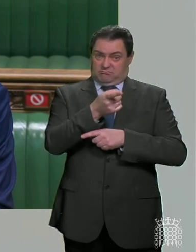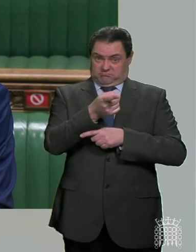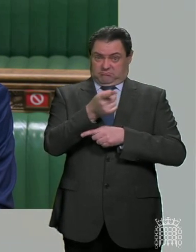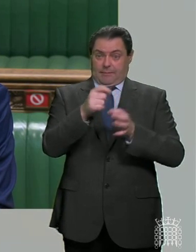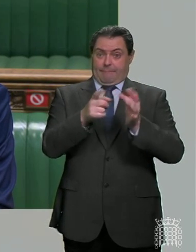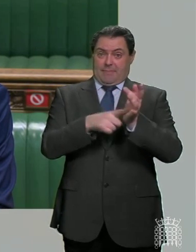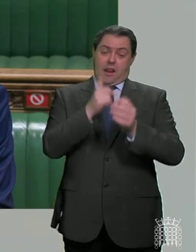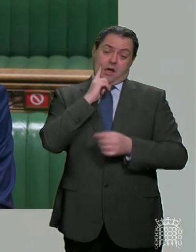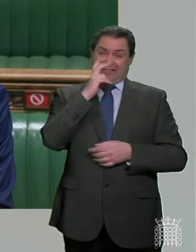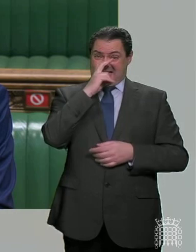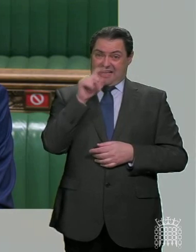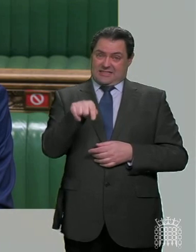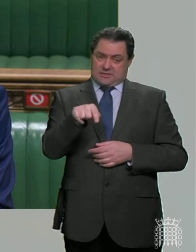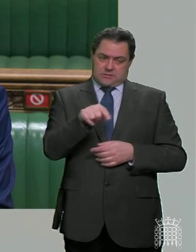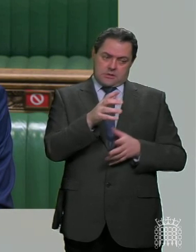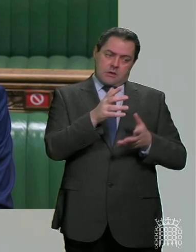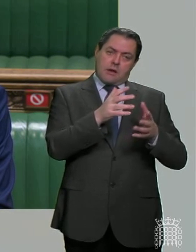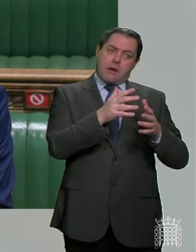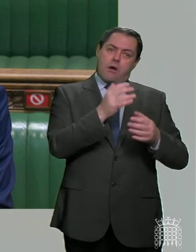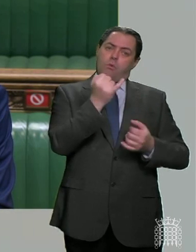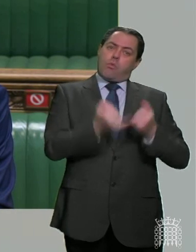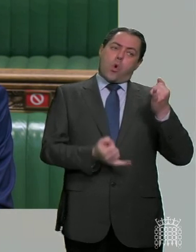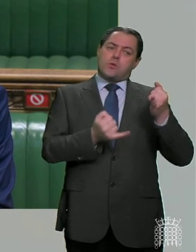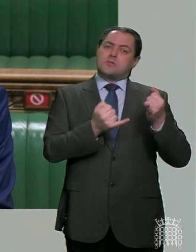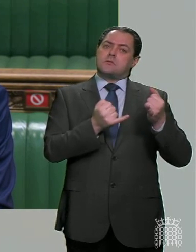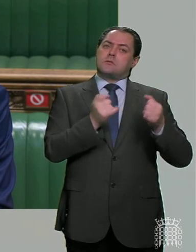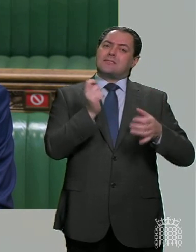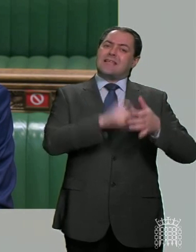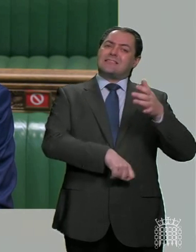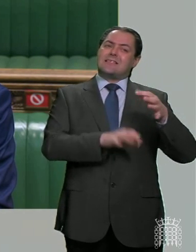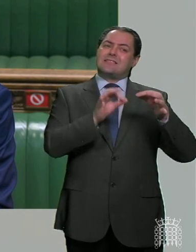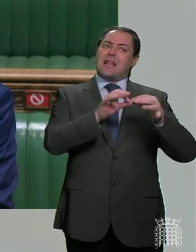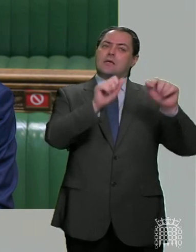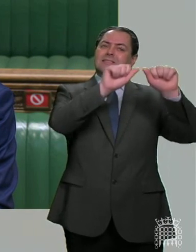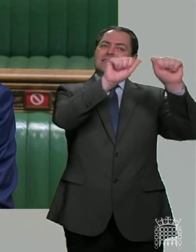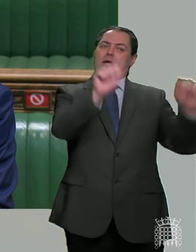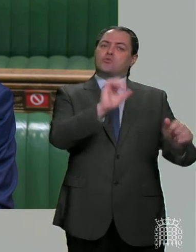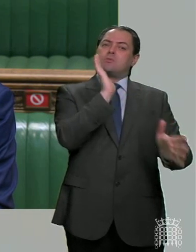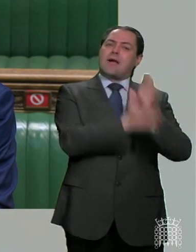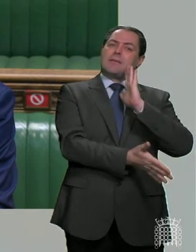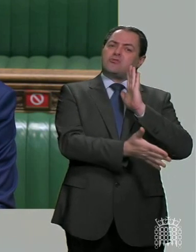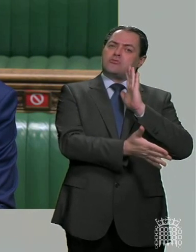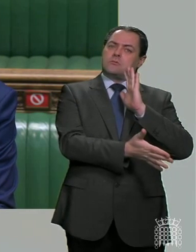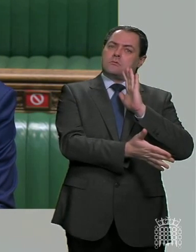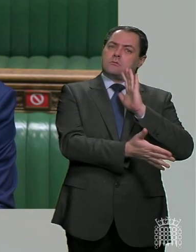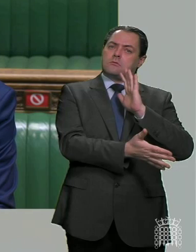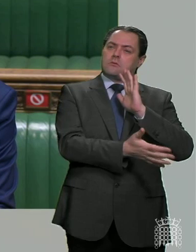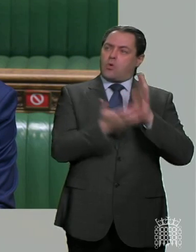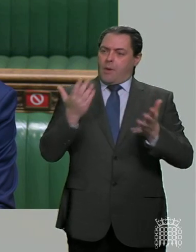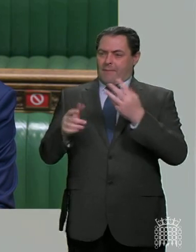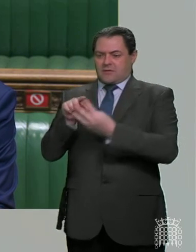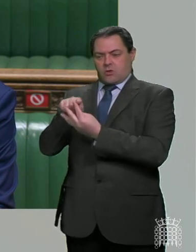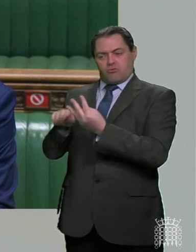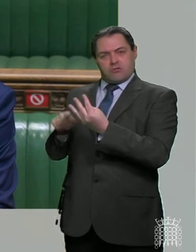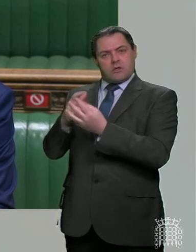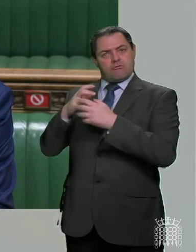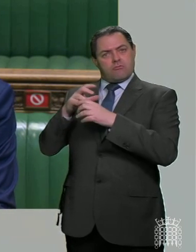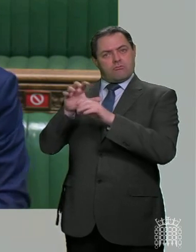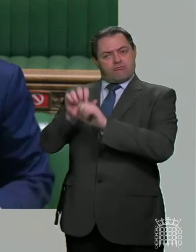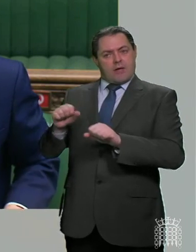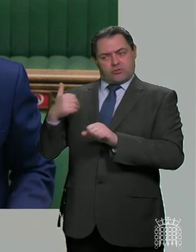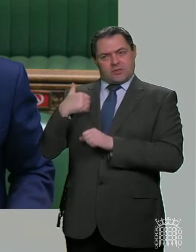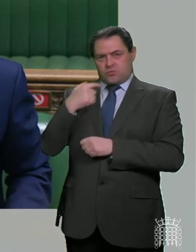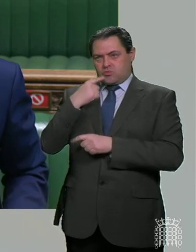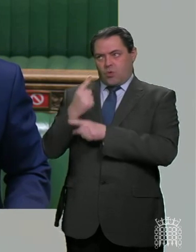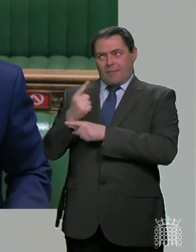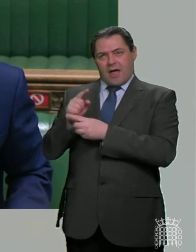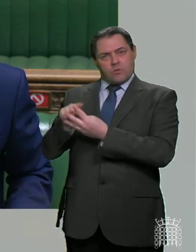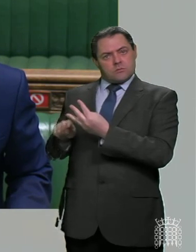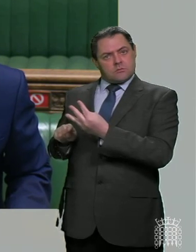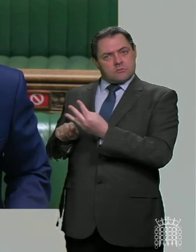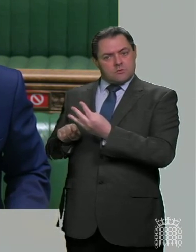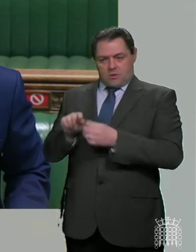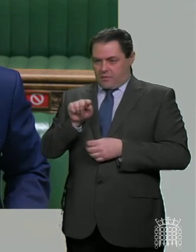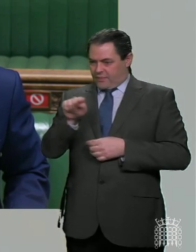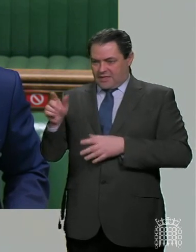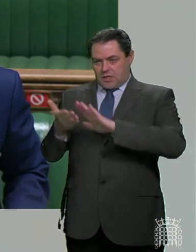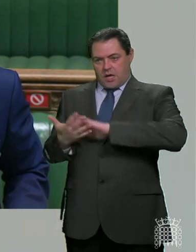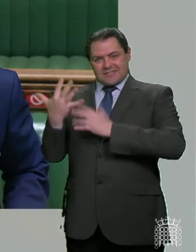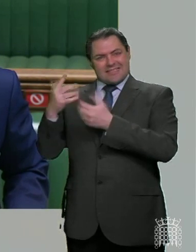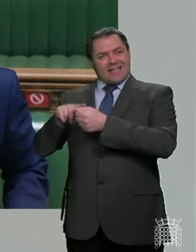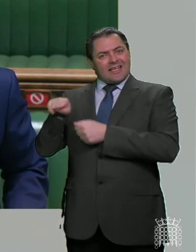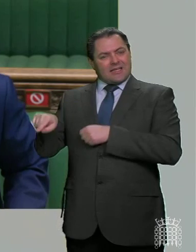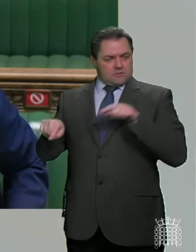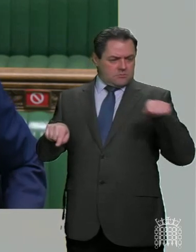That provided for longer maximum sentences for damaging a memorial than the sentences imposed in the three cases of rape I have referred the House to, which were all less than 10 years.